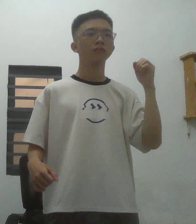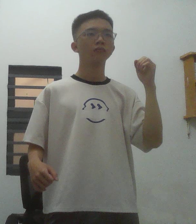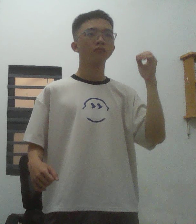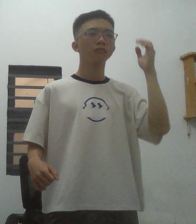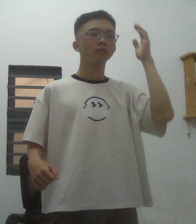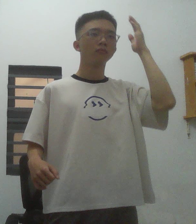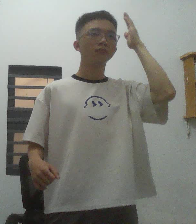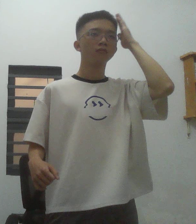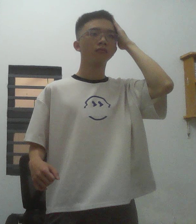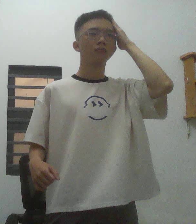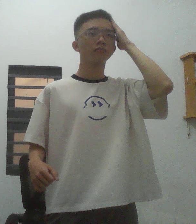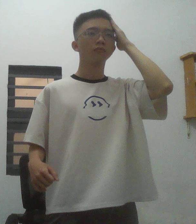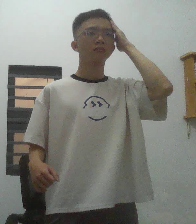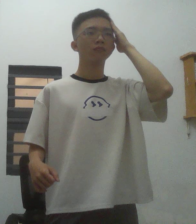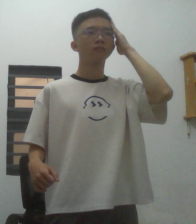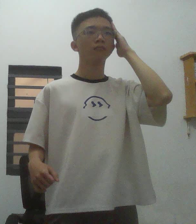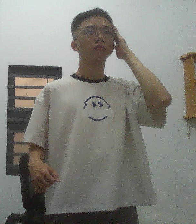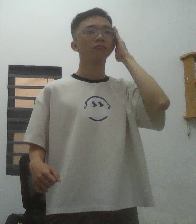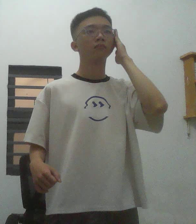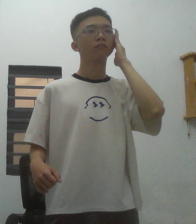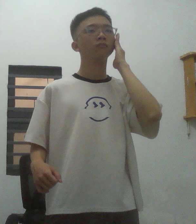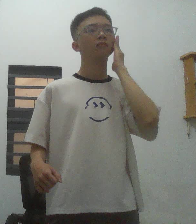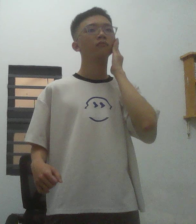dep